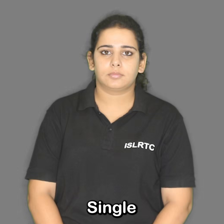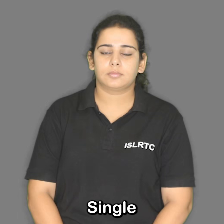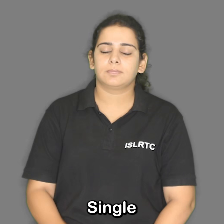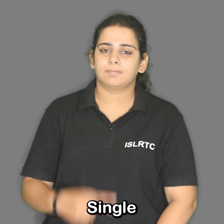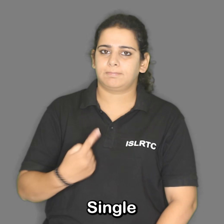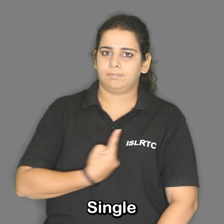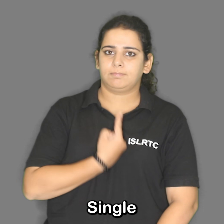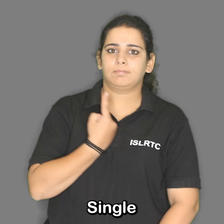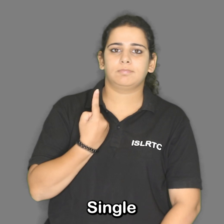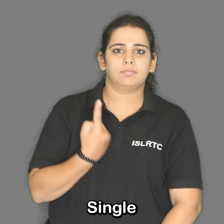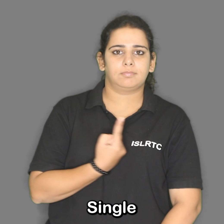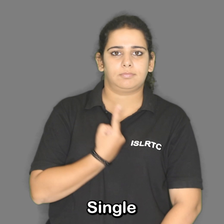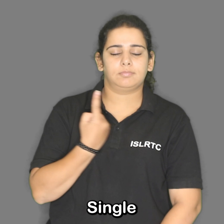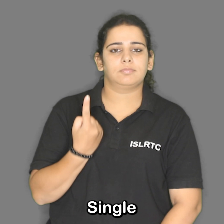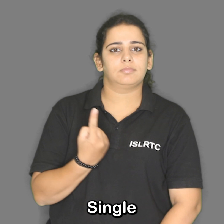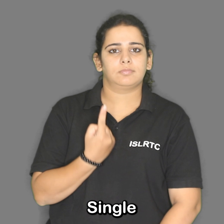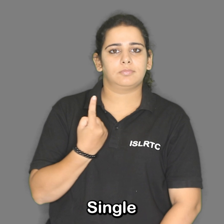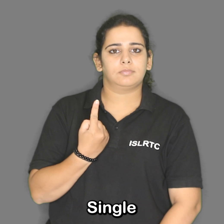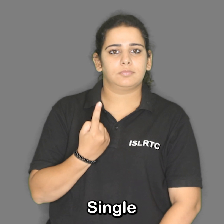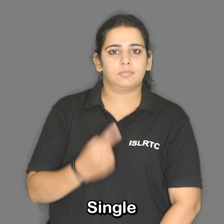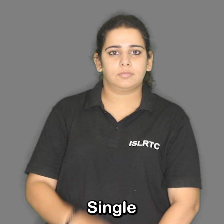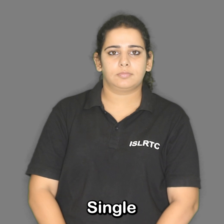Single